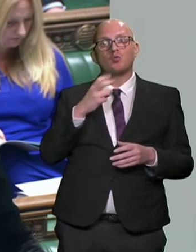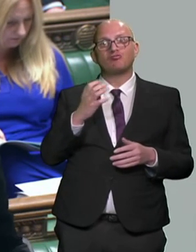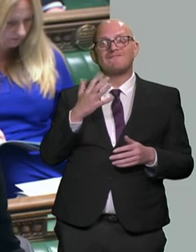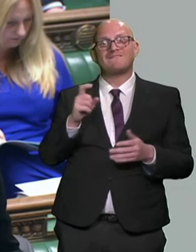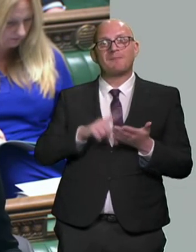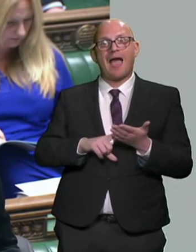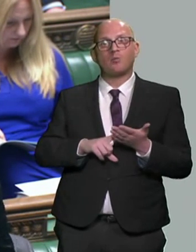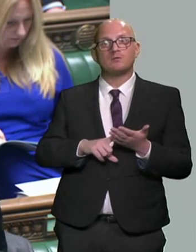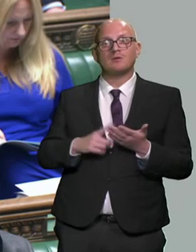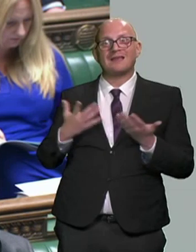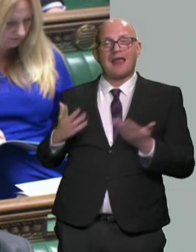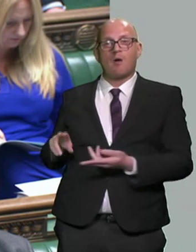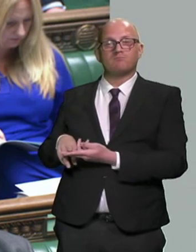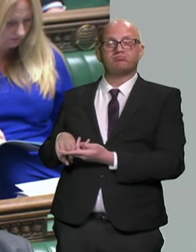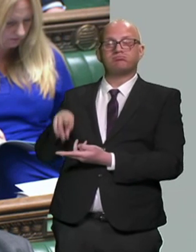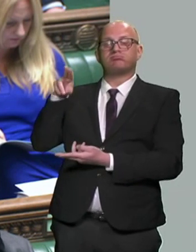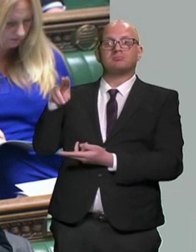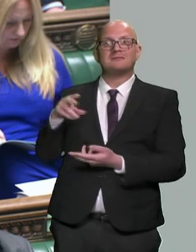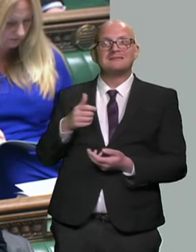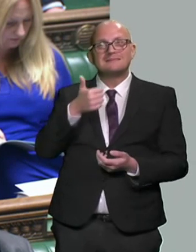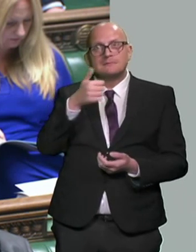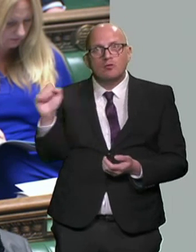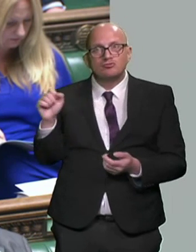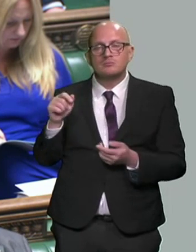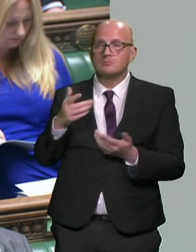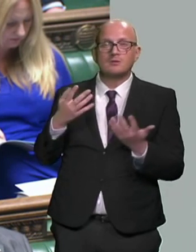They have no choice about how to get that energy.